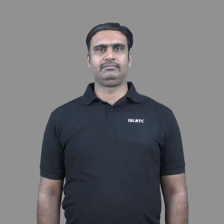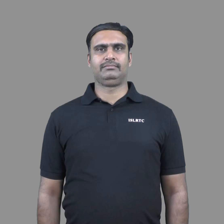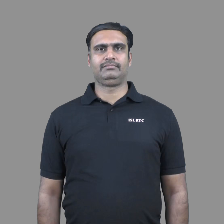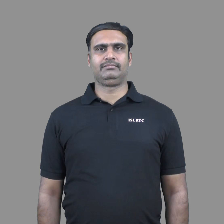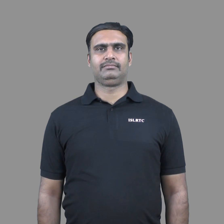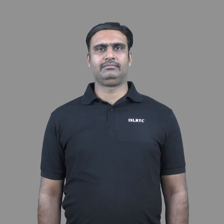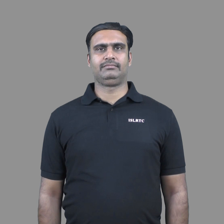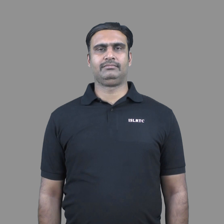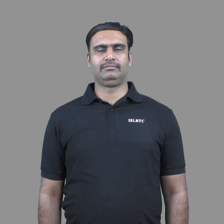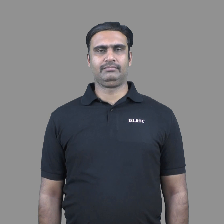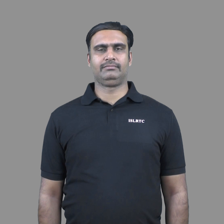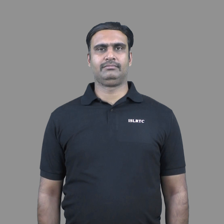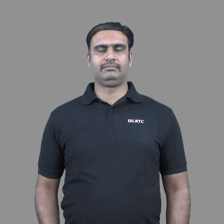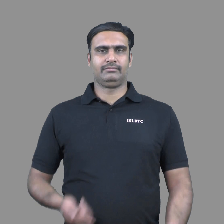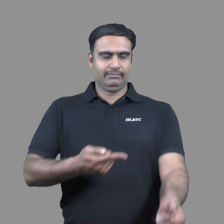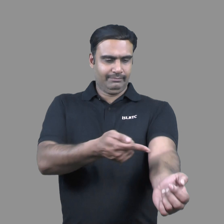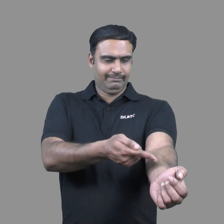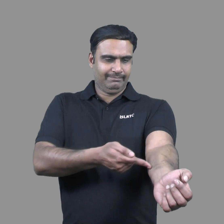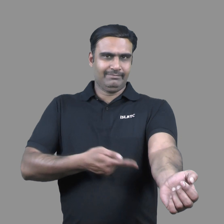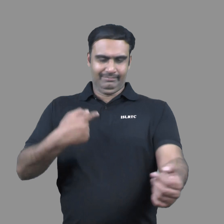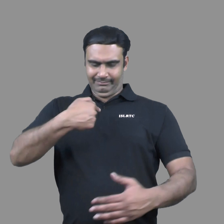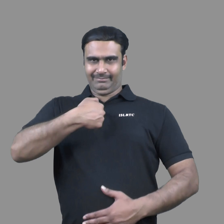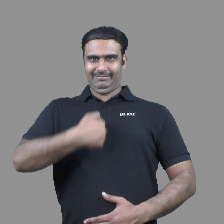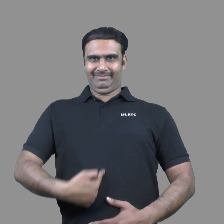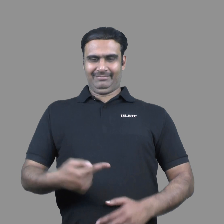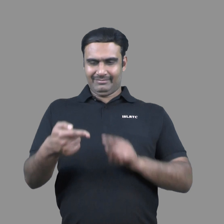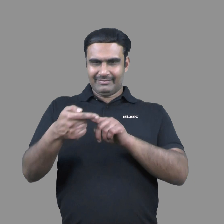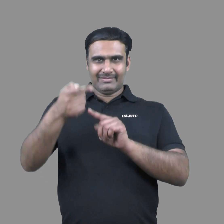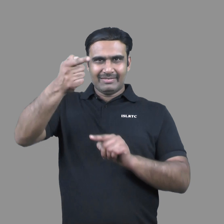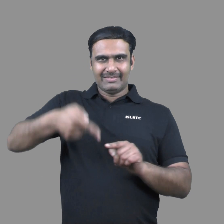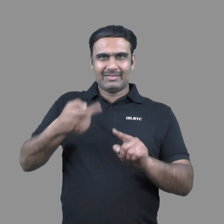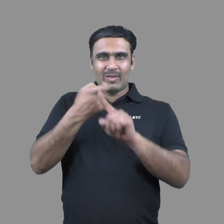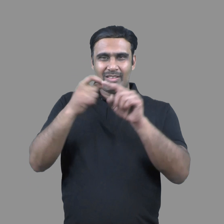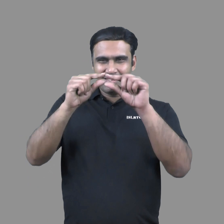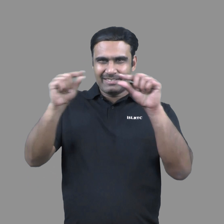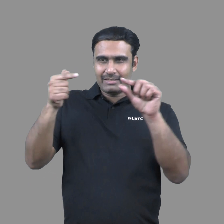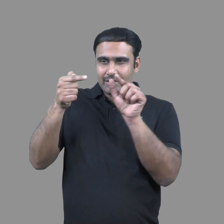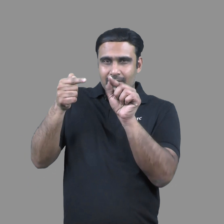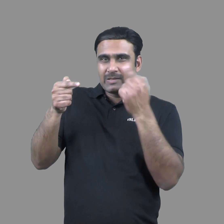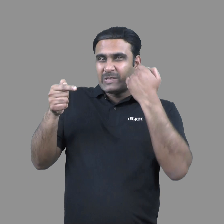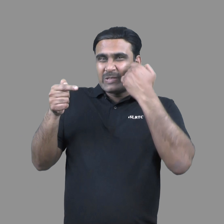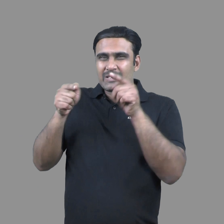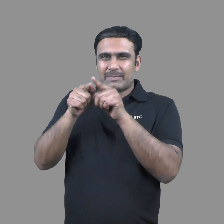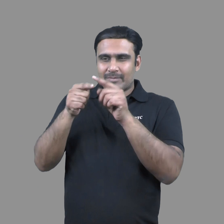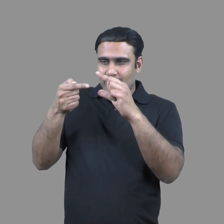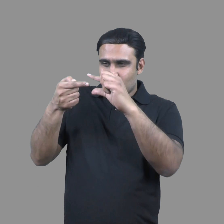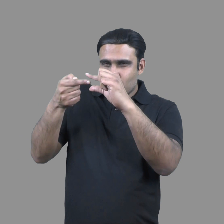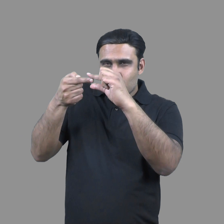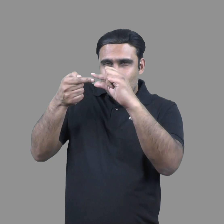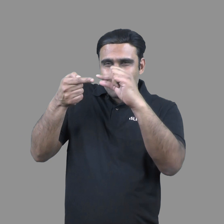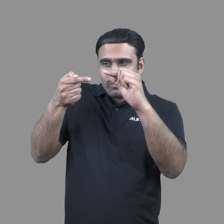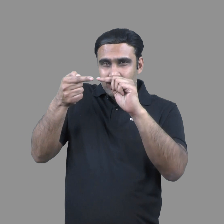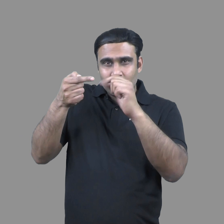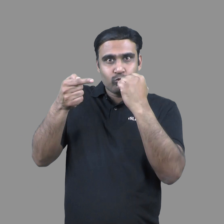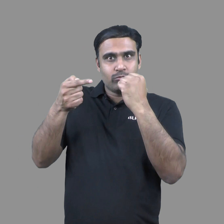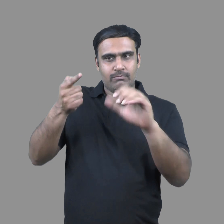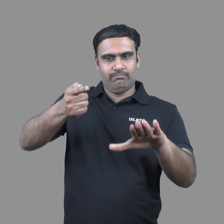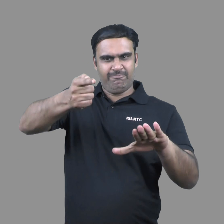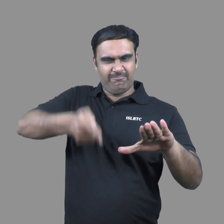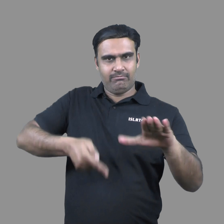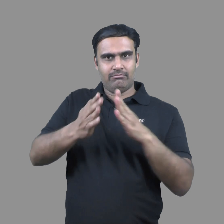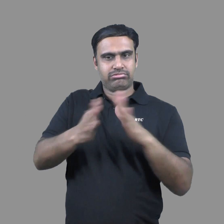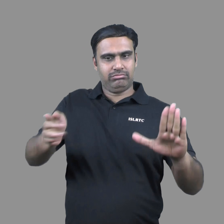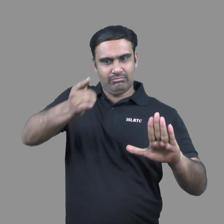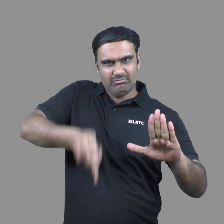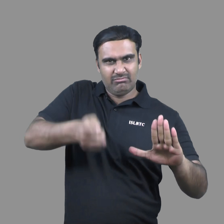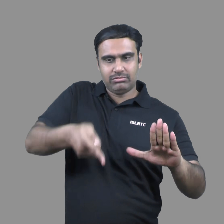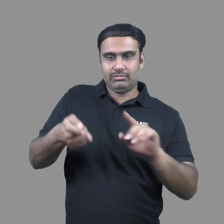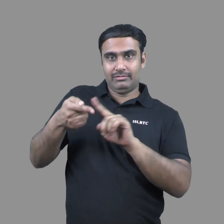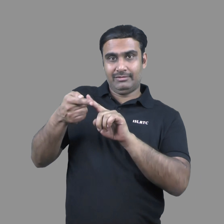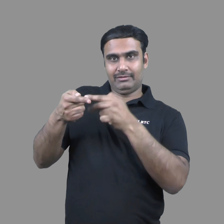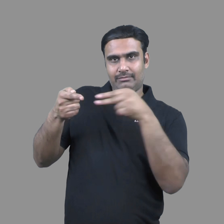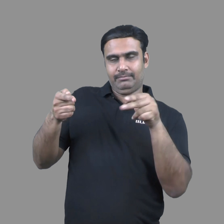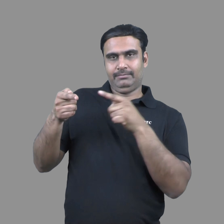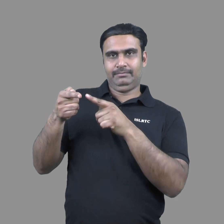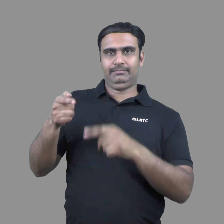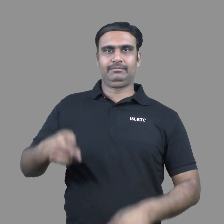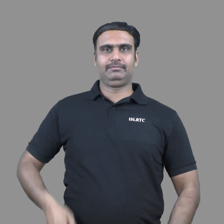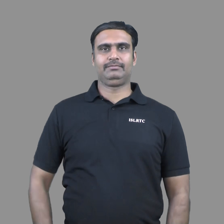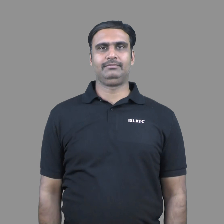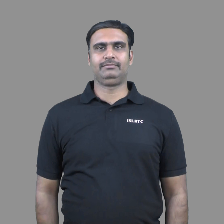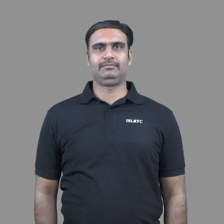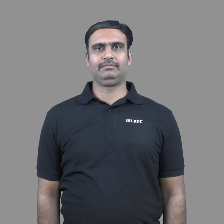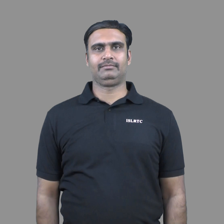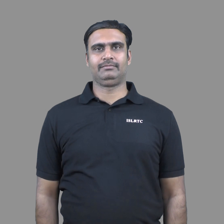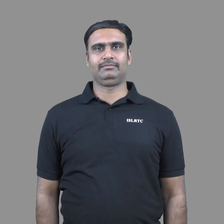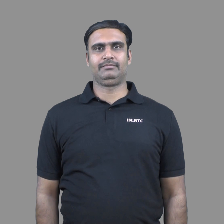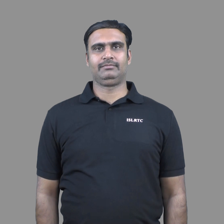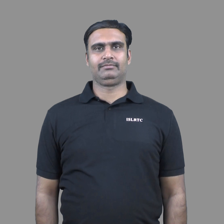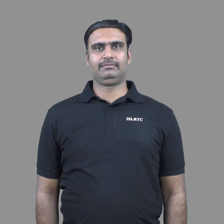Scalpel